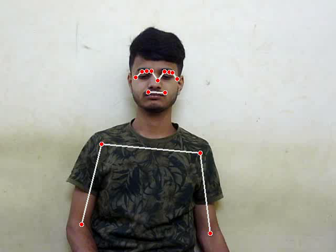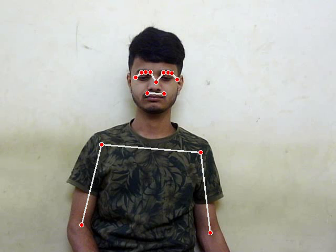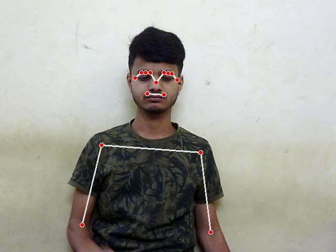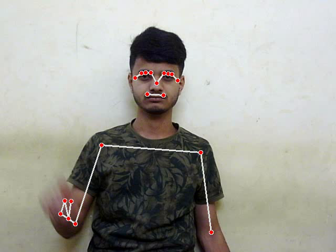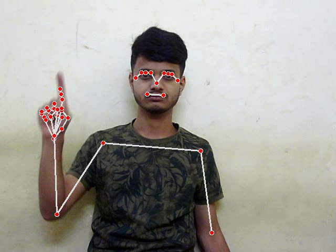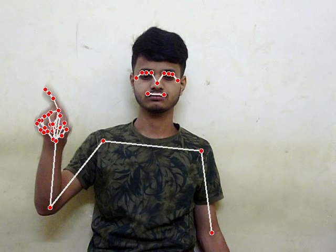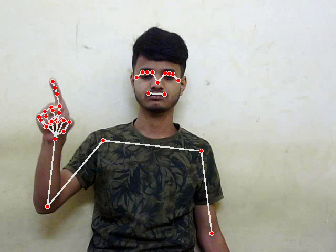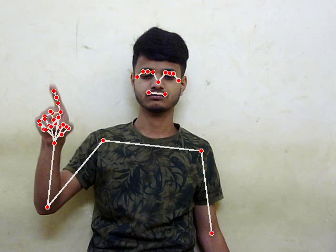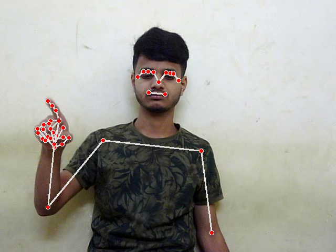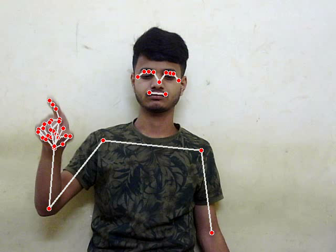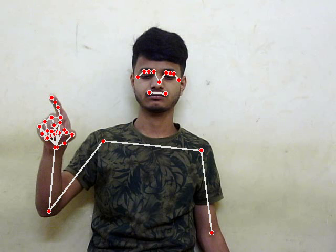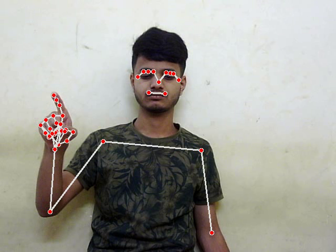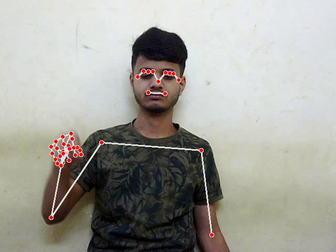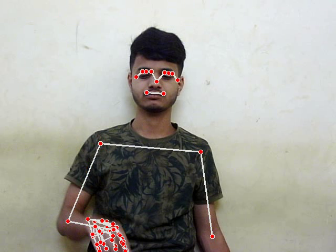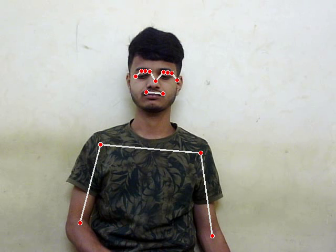need